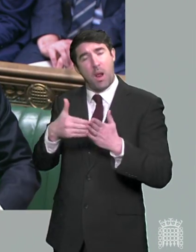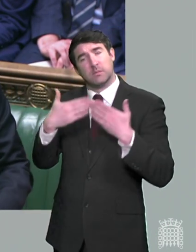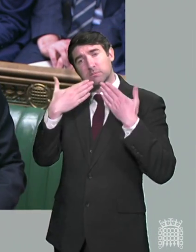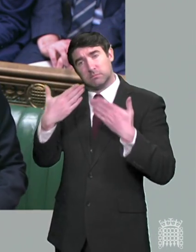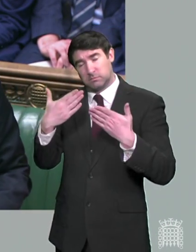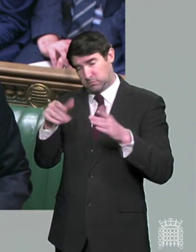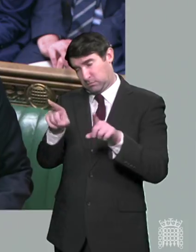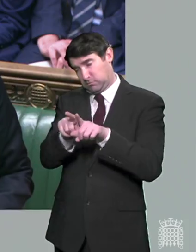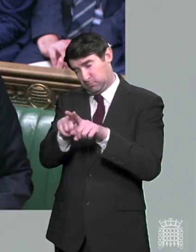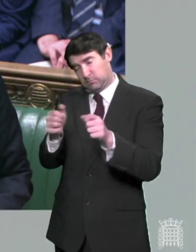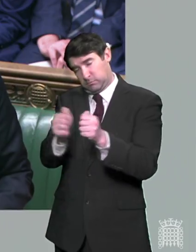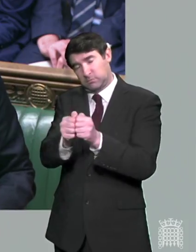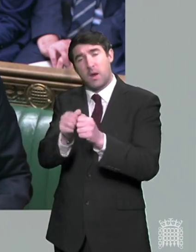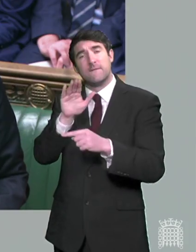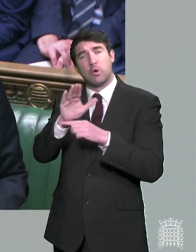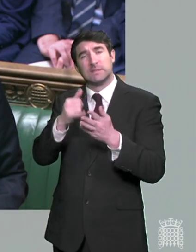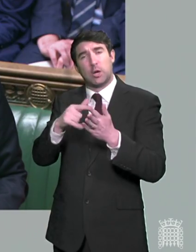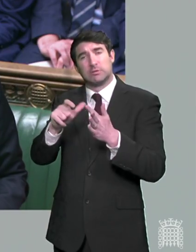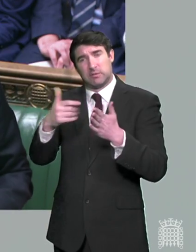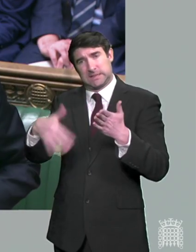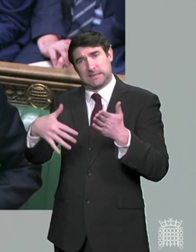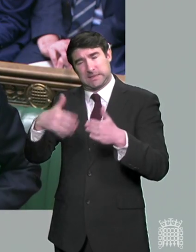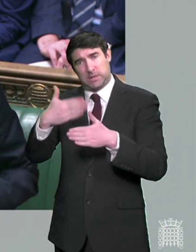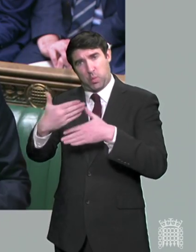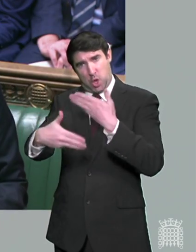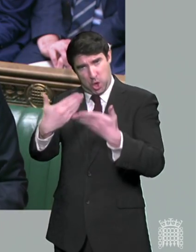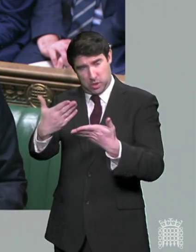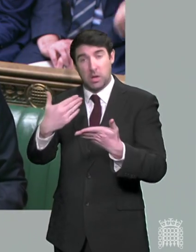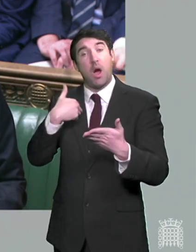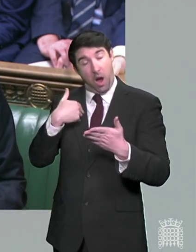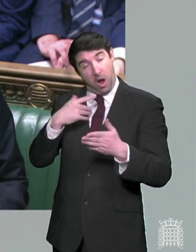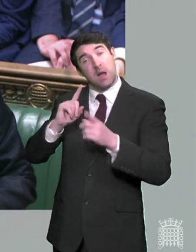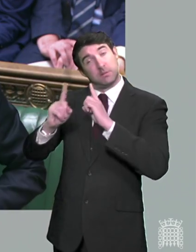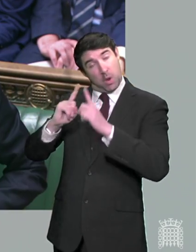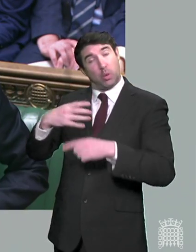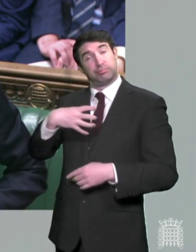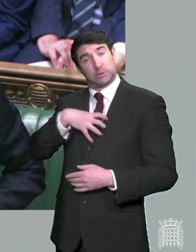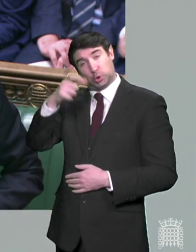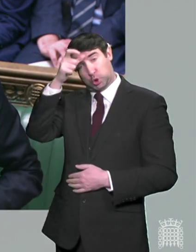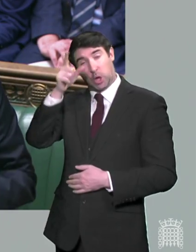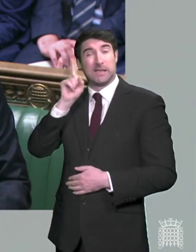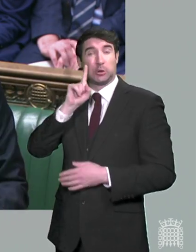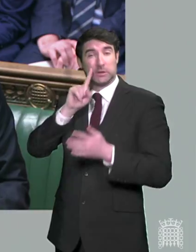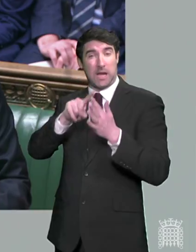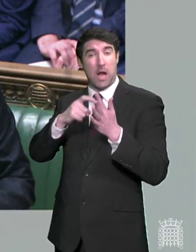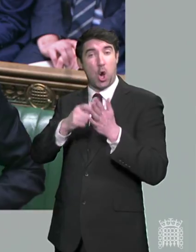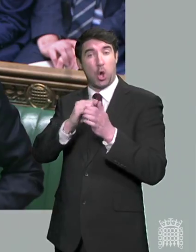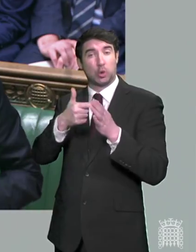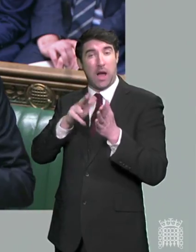I spoke to President Erdoğan yesterday to reiterate our commitment to provide Turkey with what support it needs.